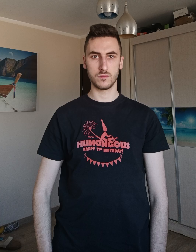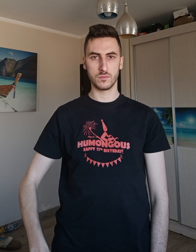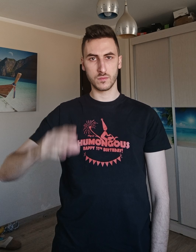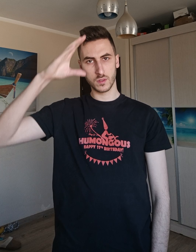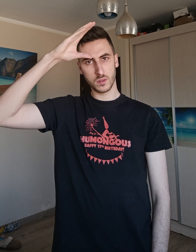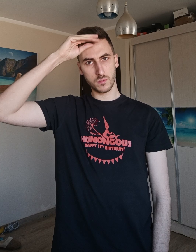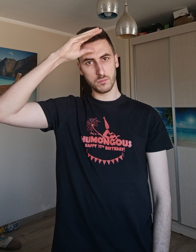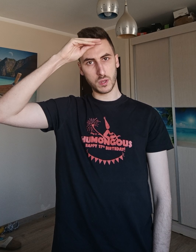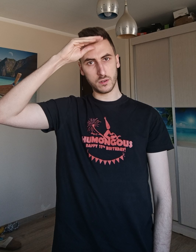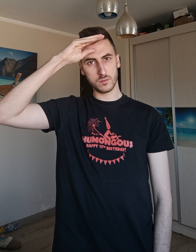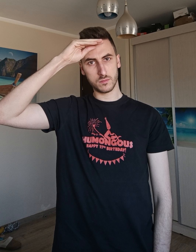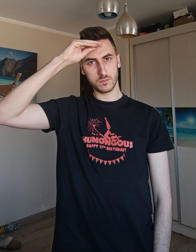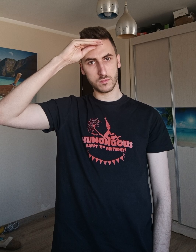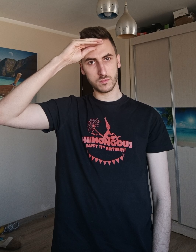בן